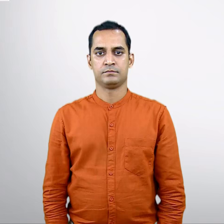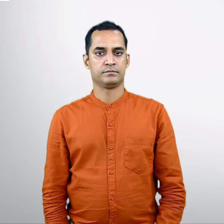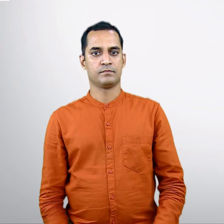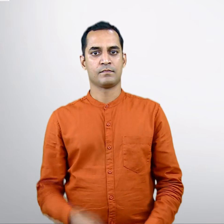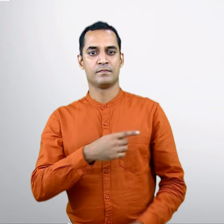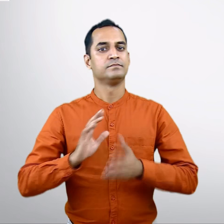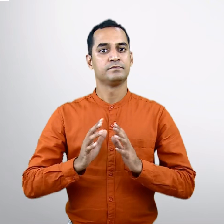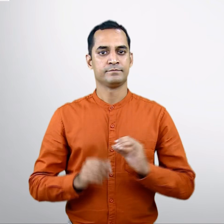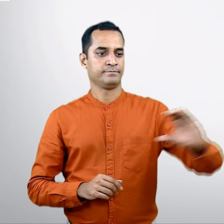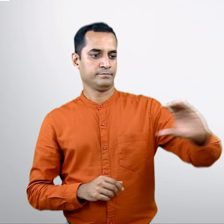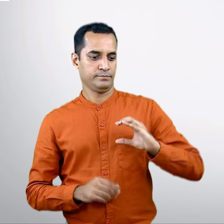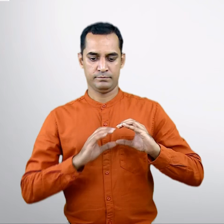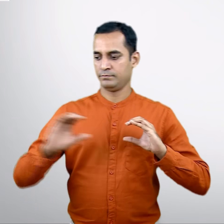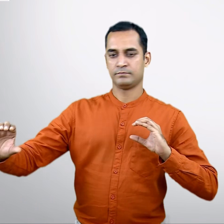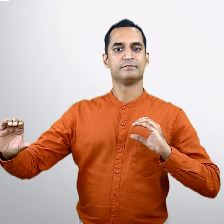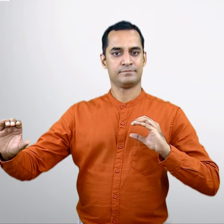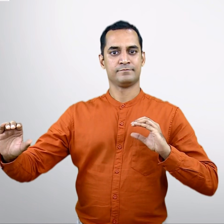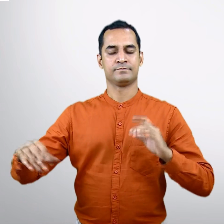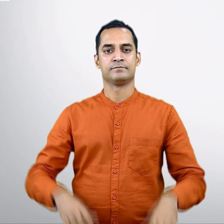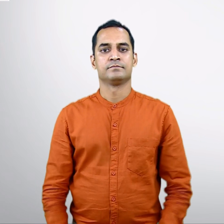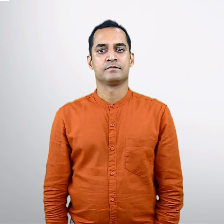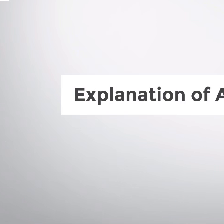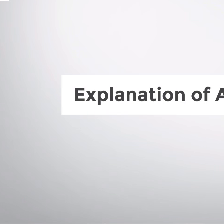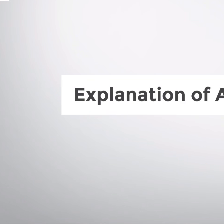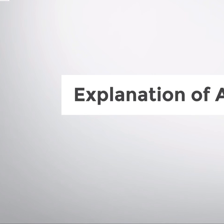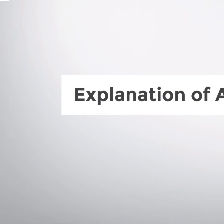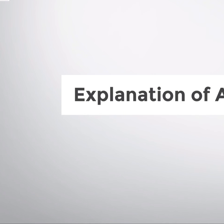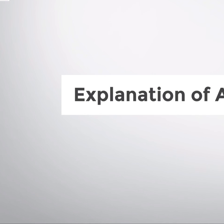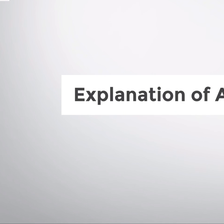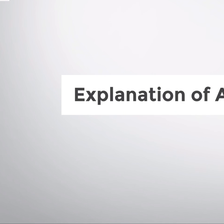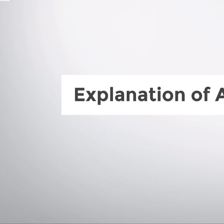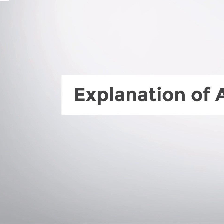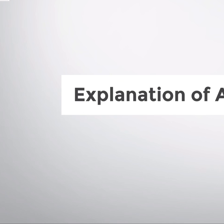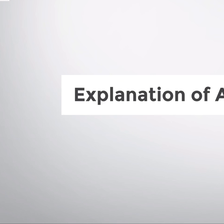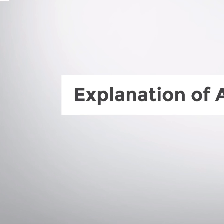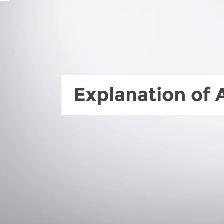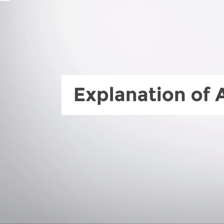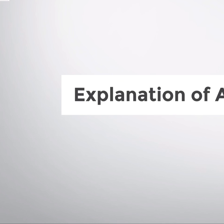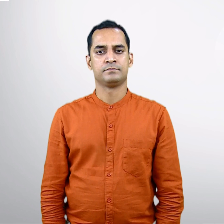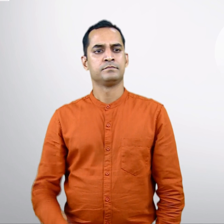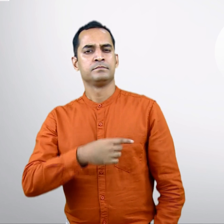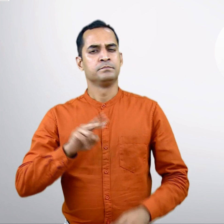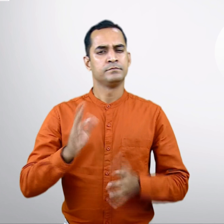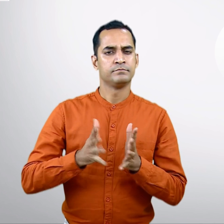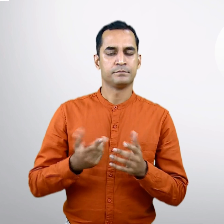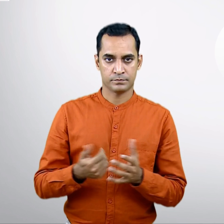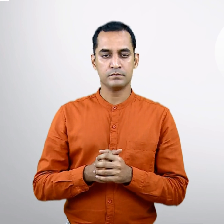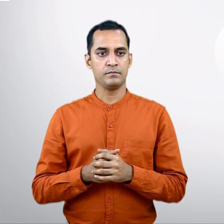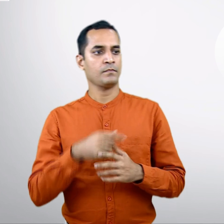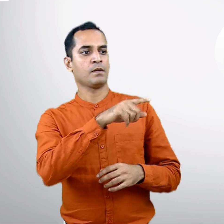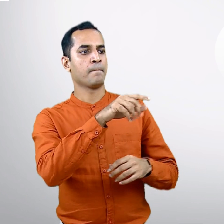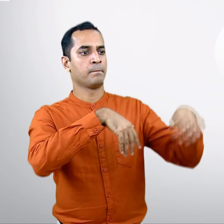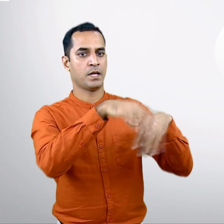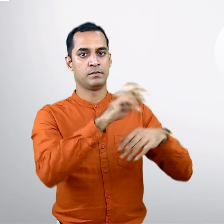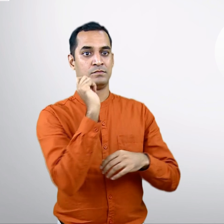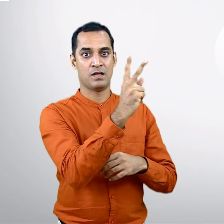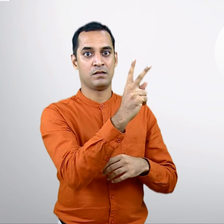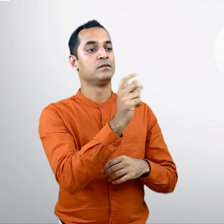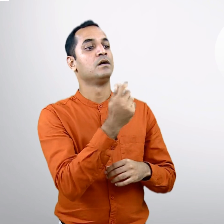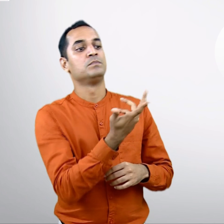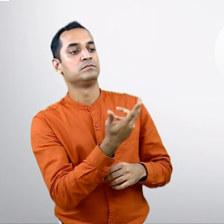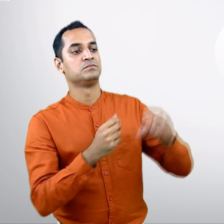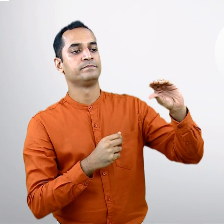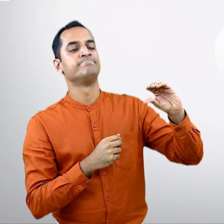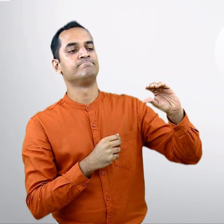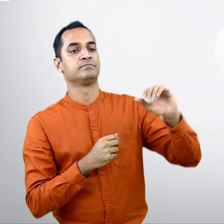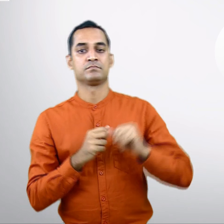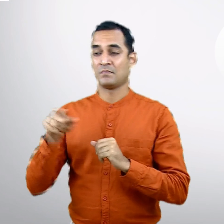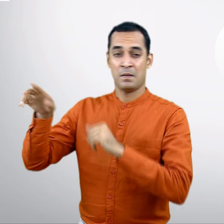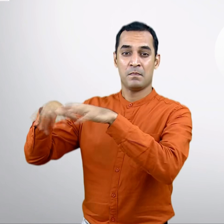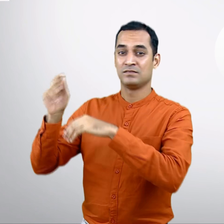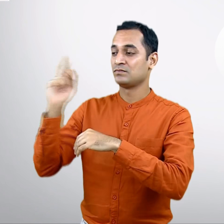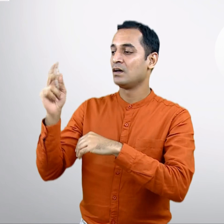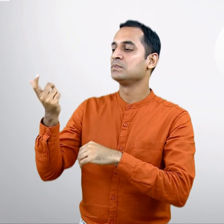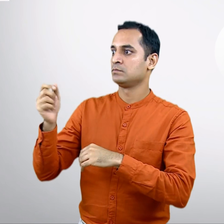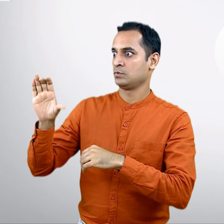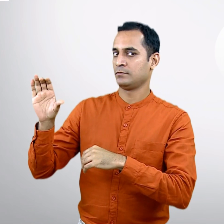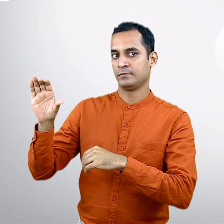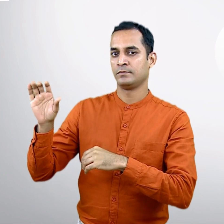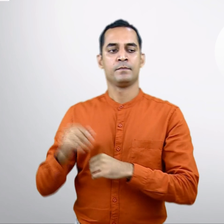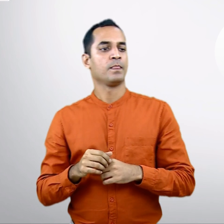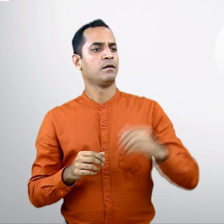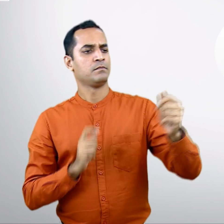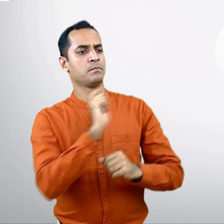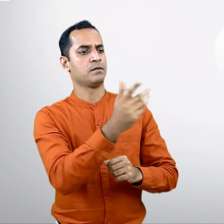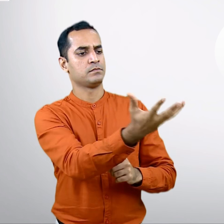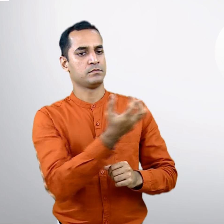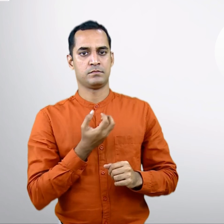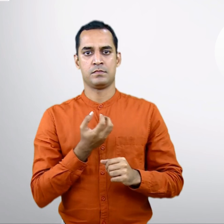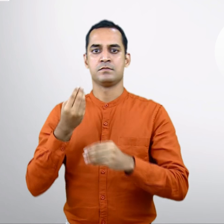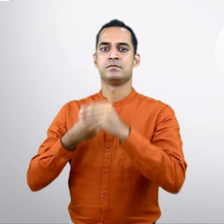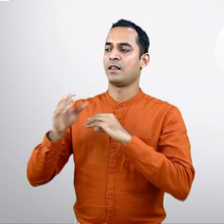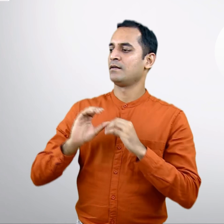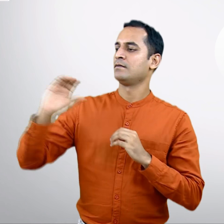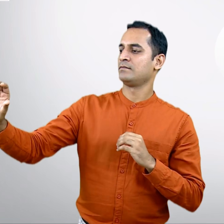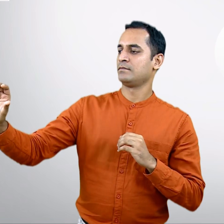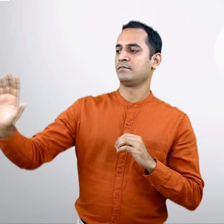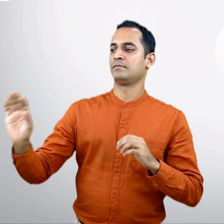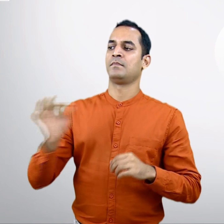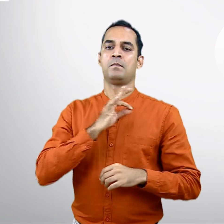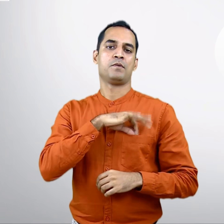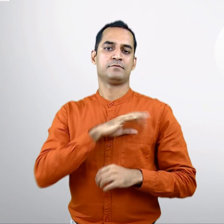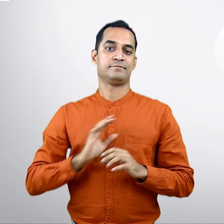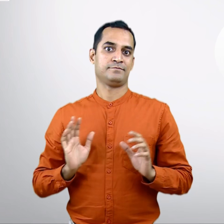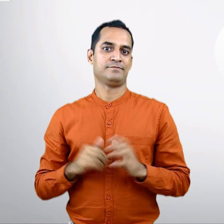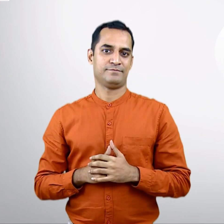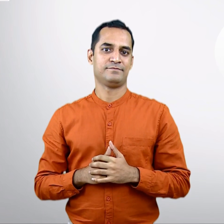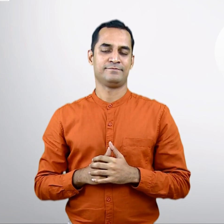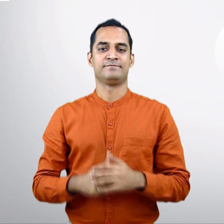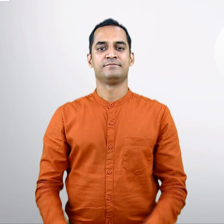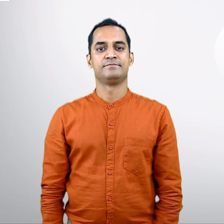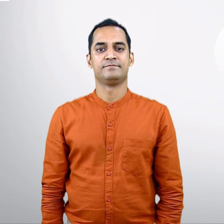Arbitrageur